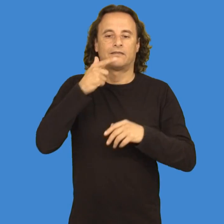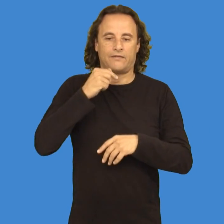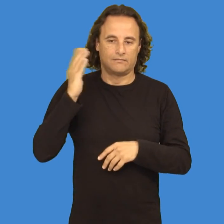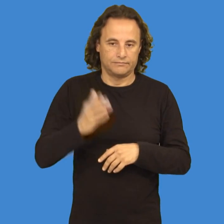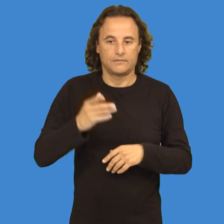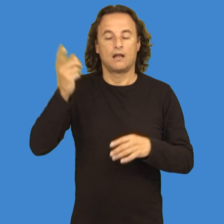afectar